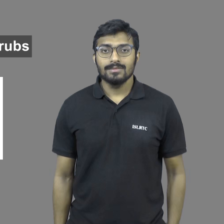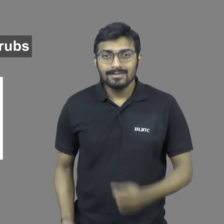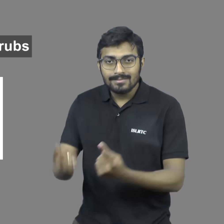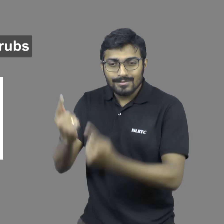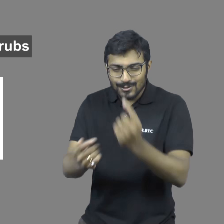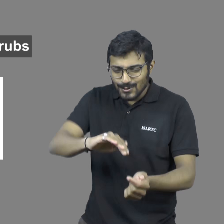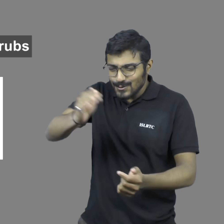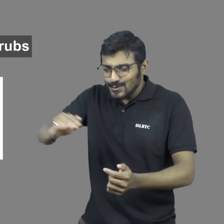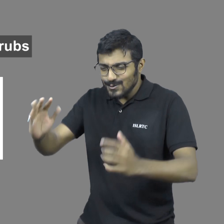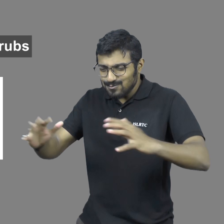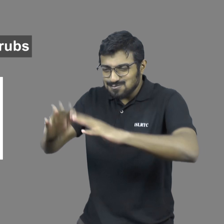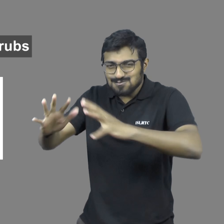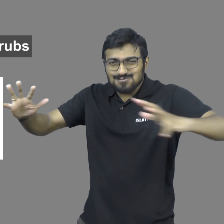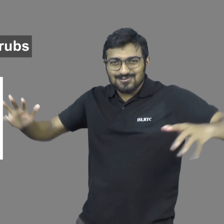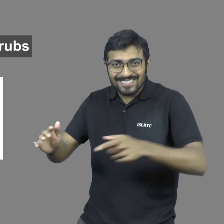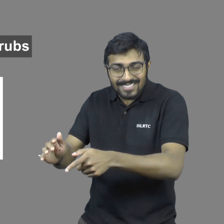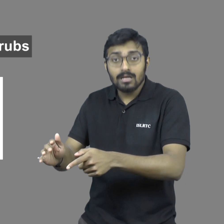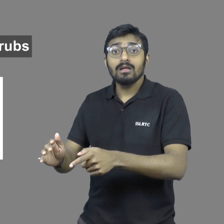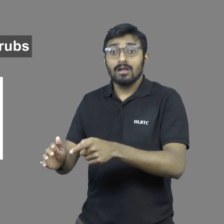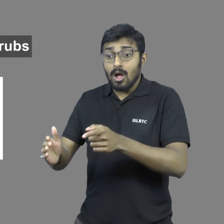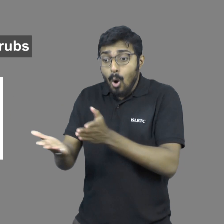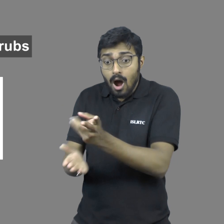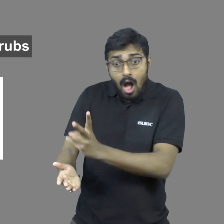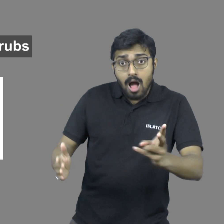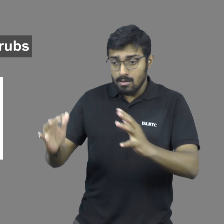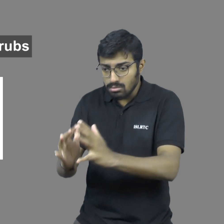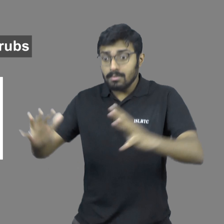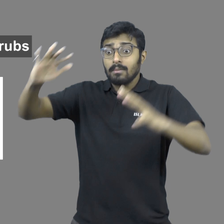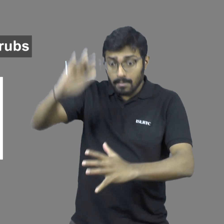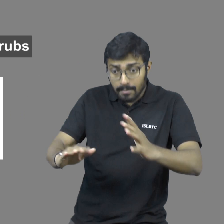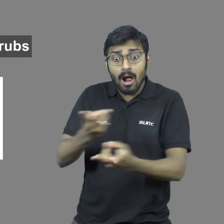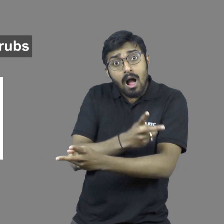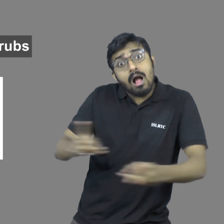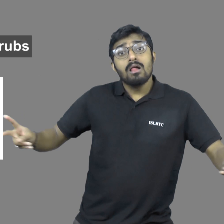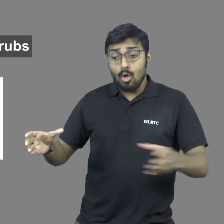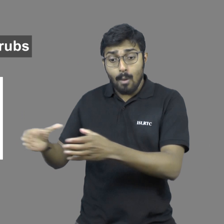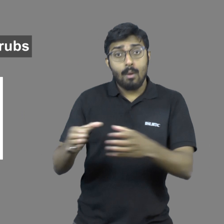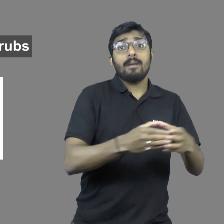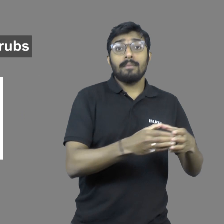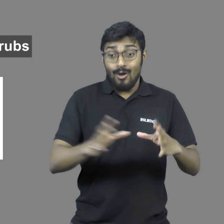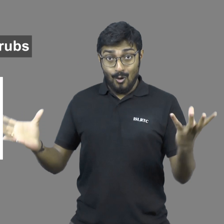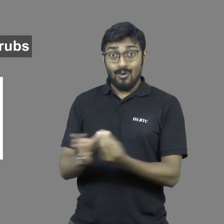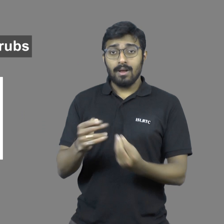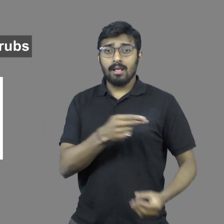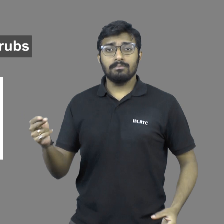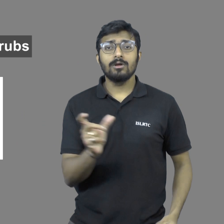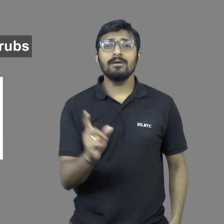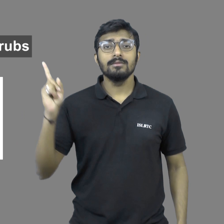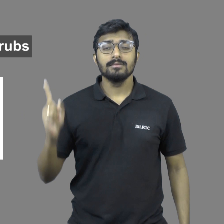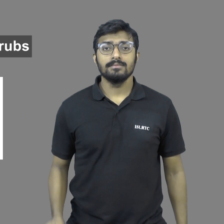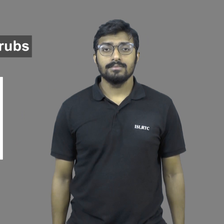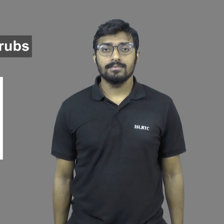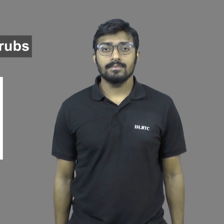Classification of Shrubs